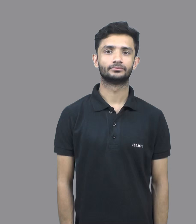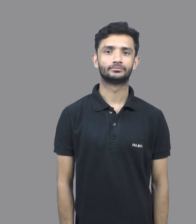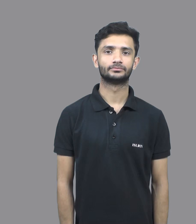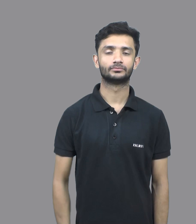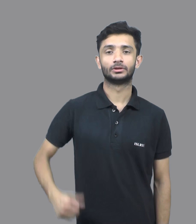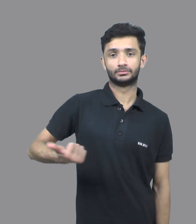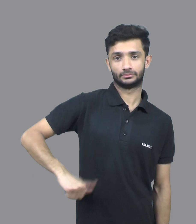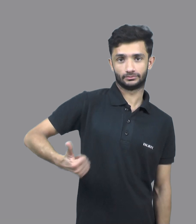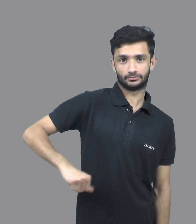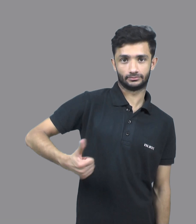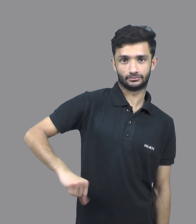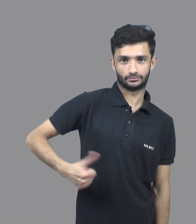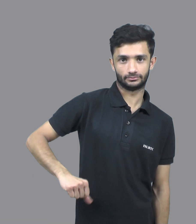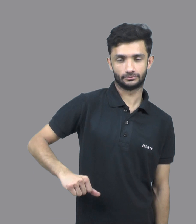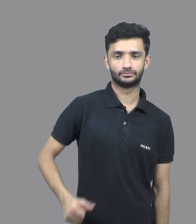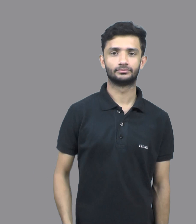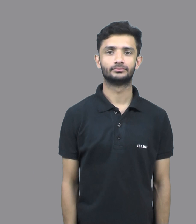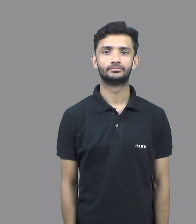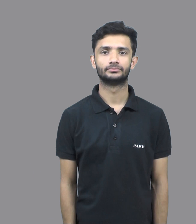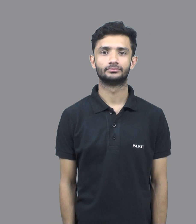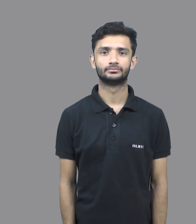Excrement Faeces Potty